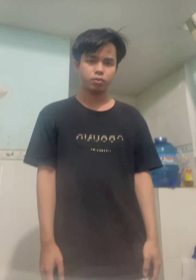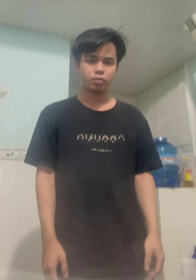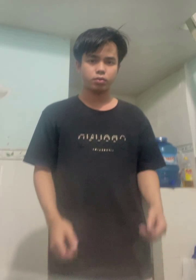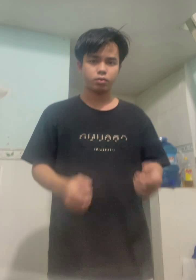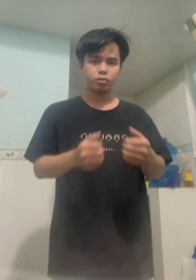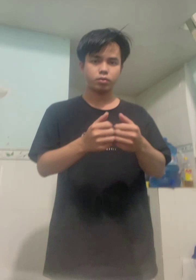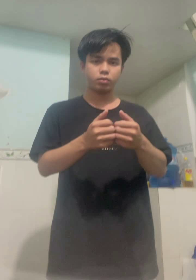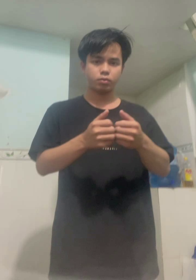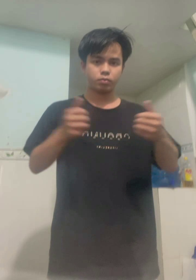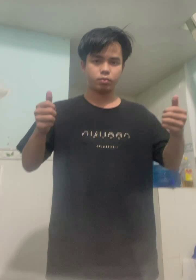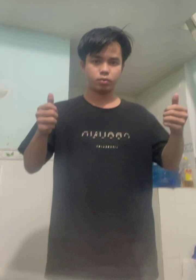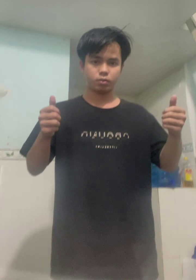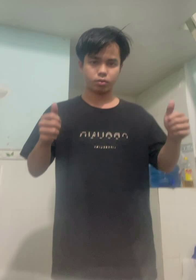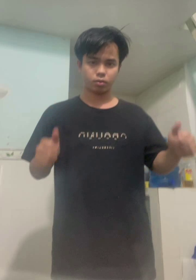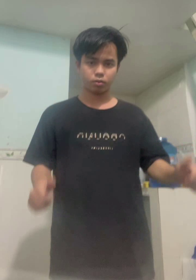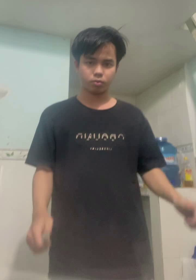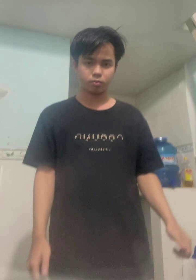chia cat